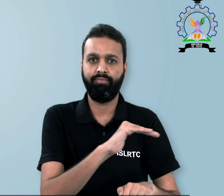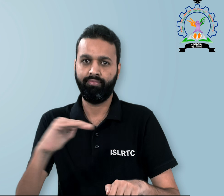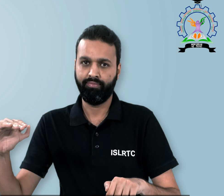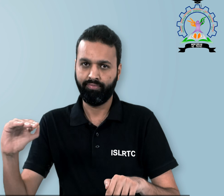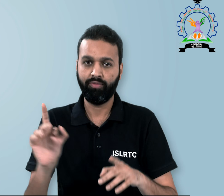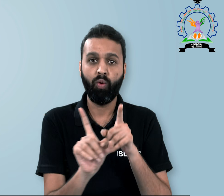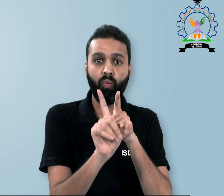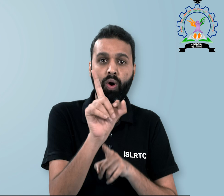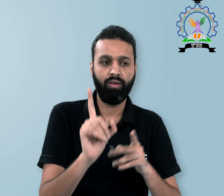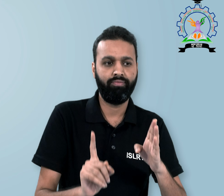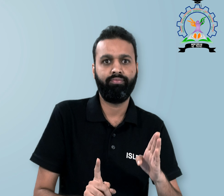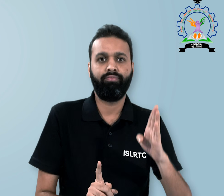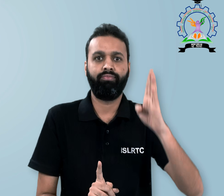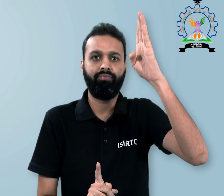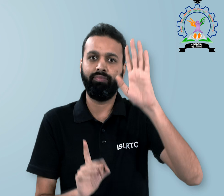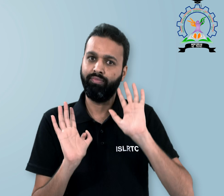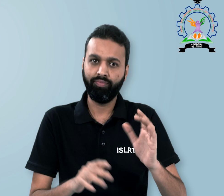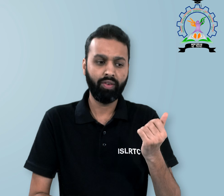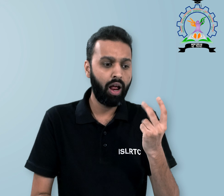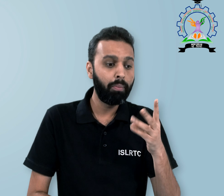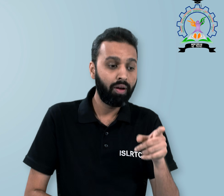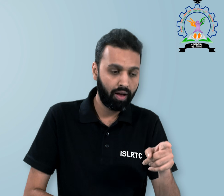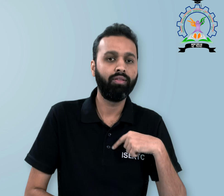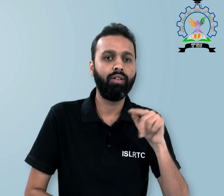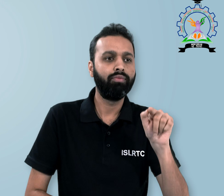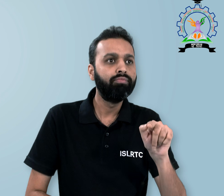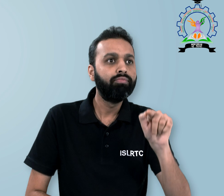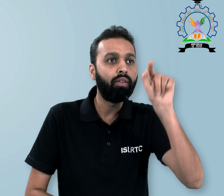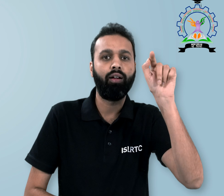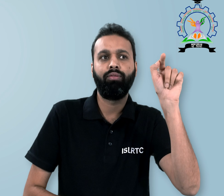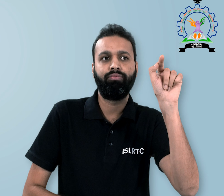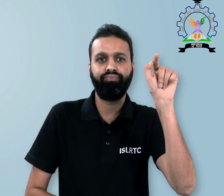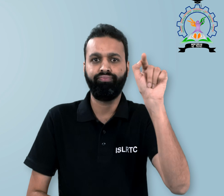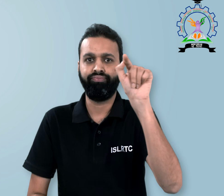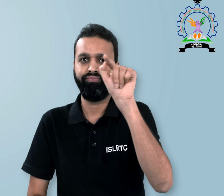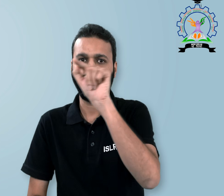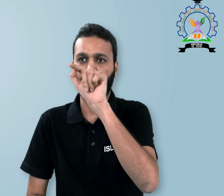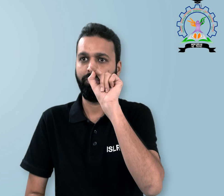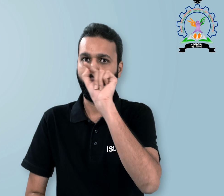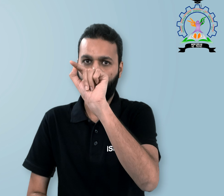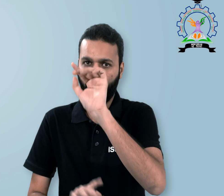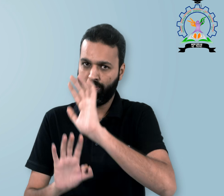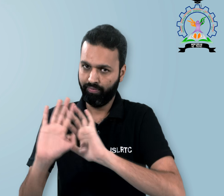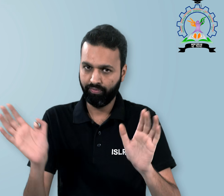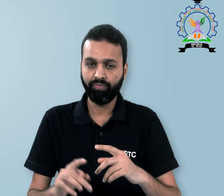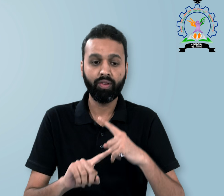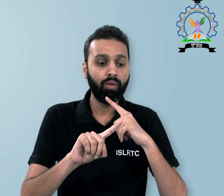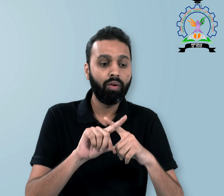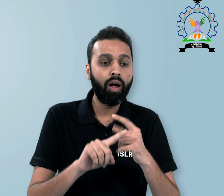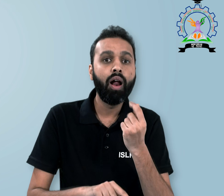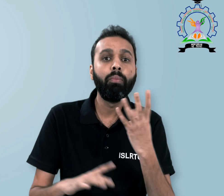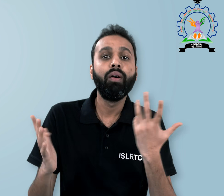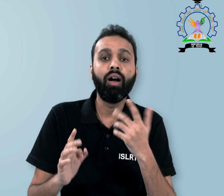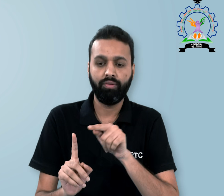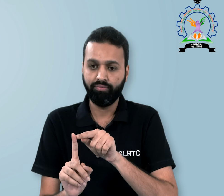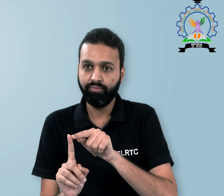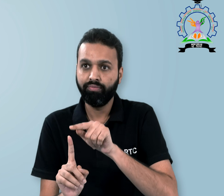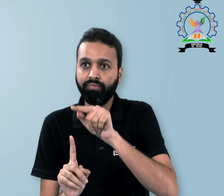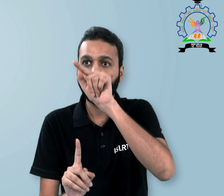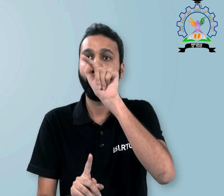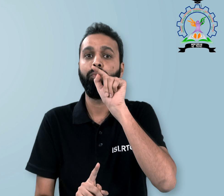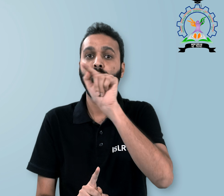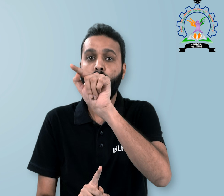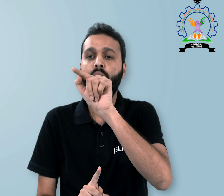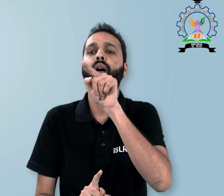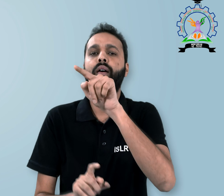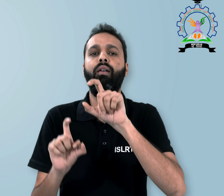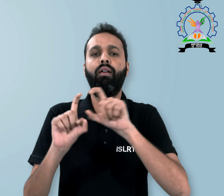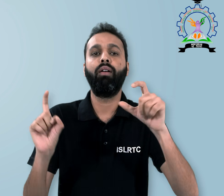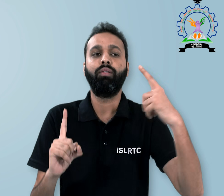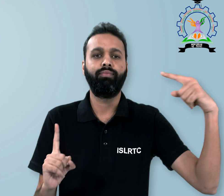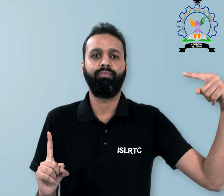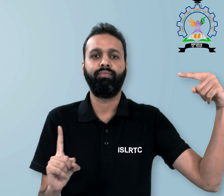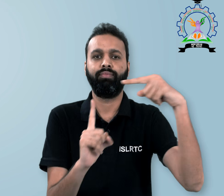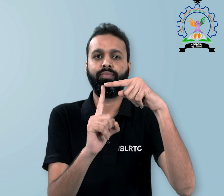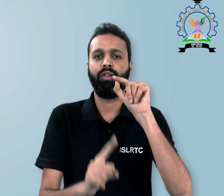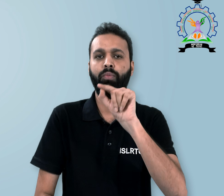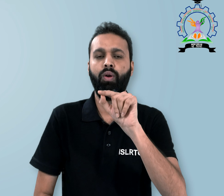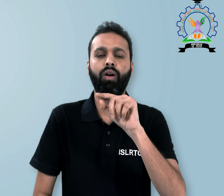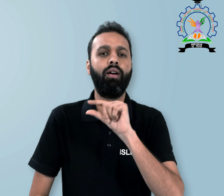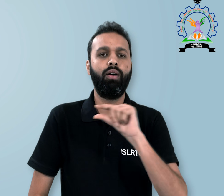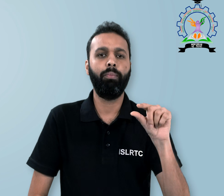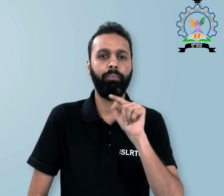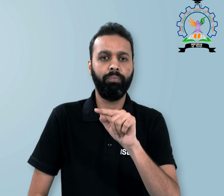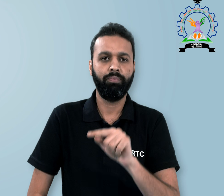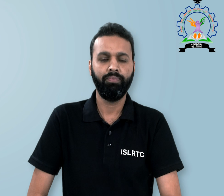and second number y is the vertical position (along the y-axis).